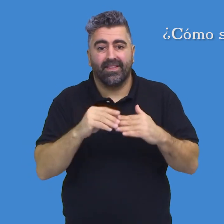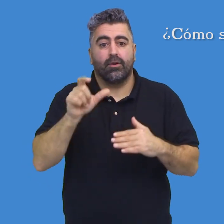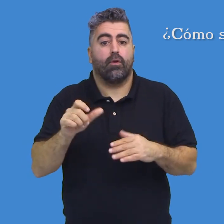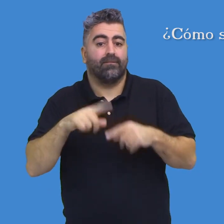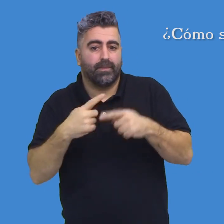persona